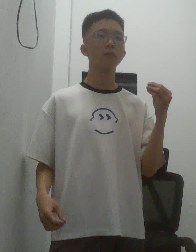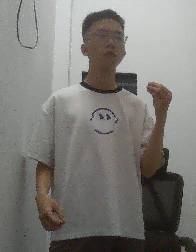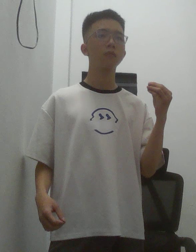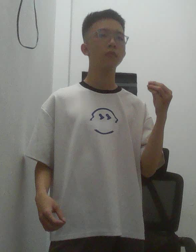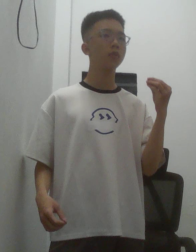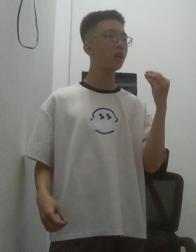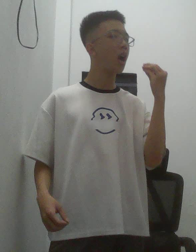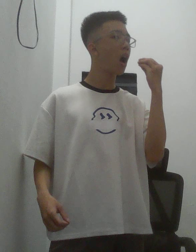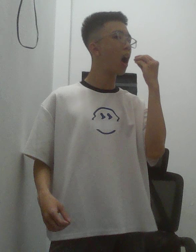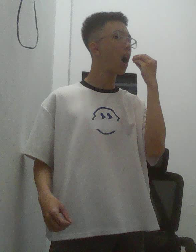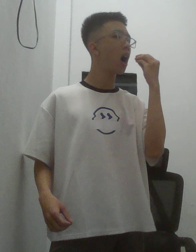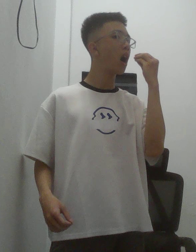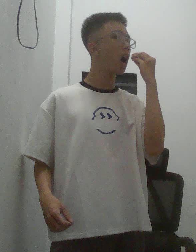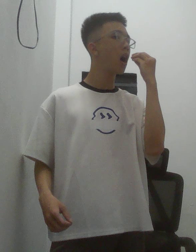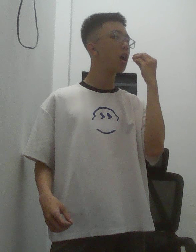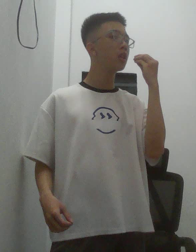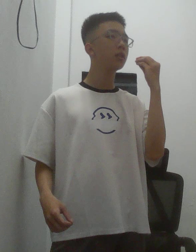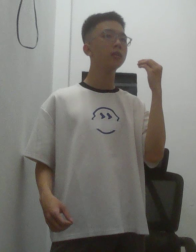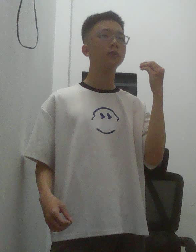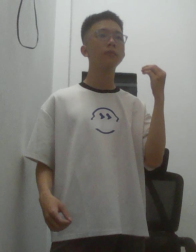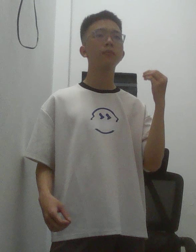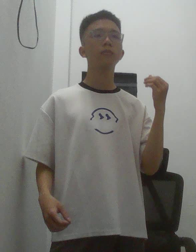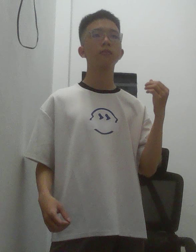an